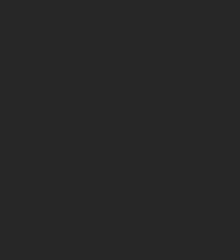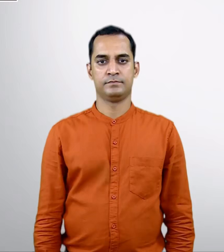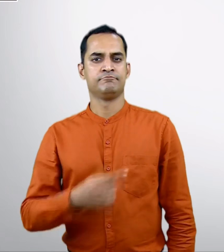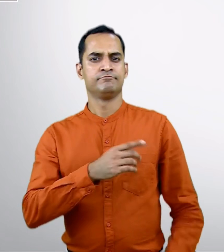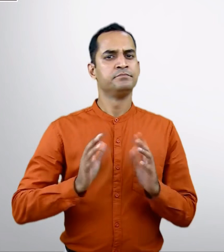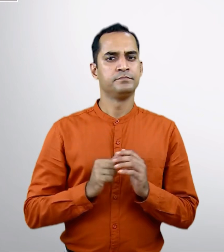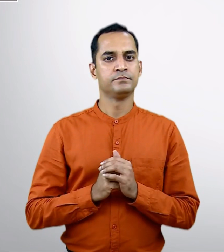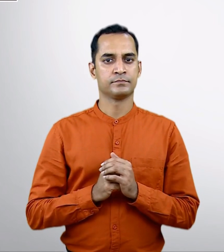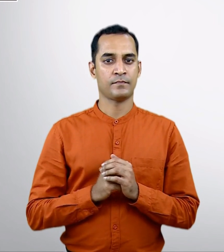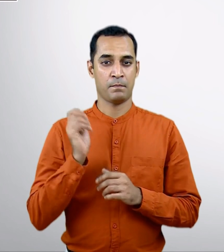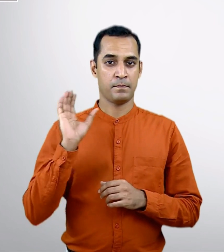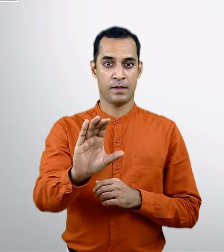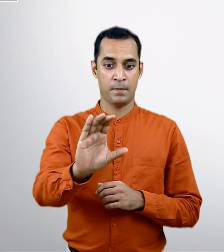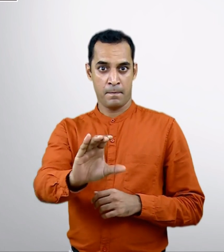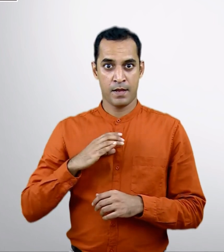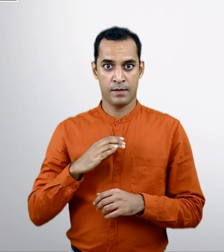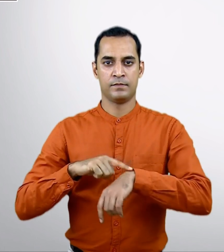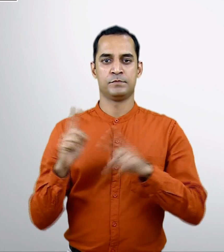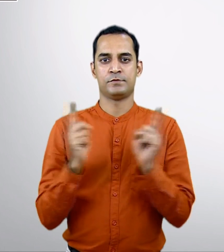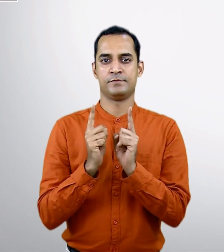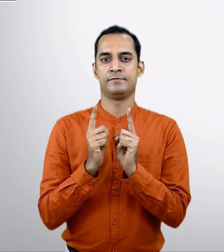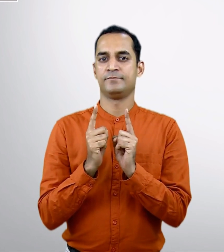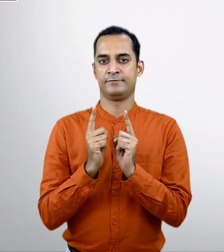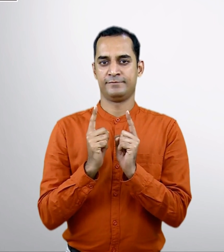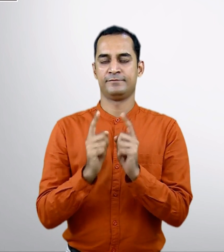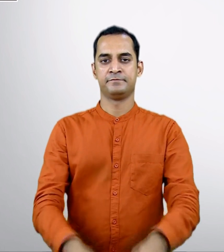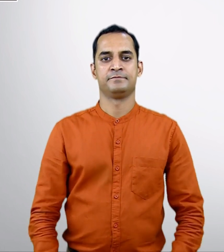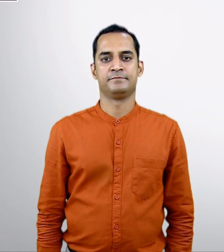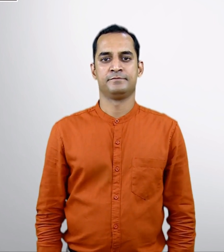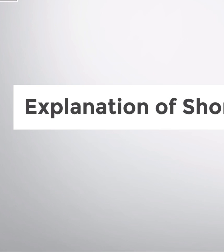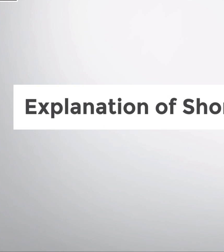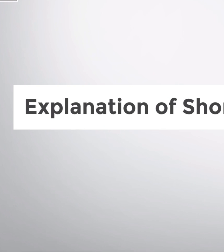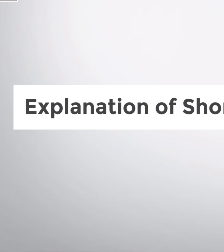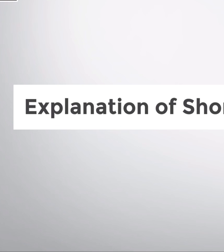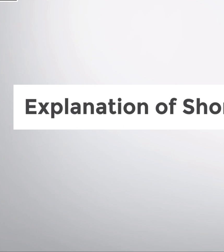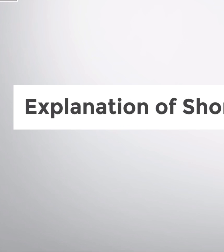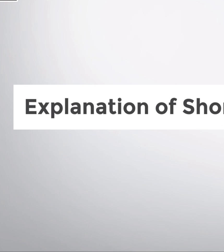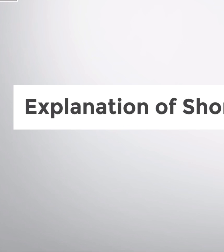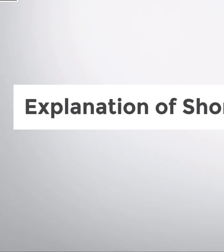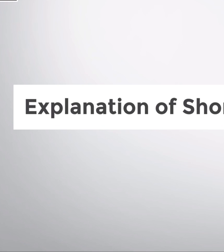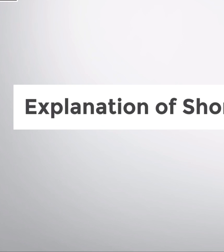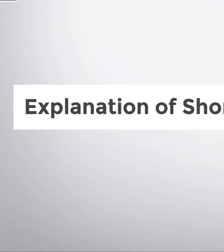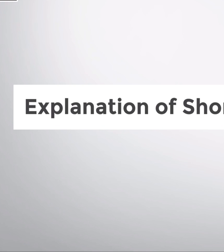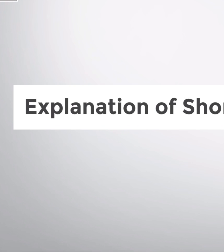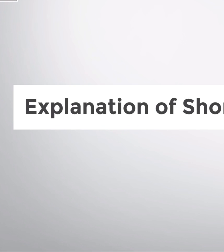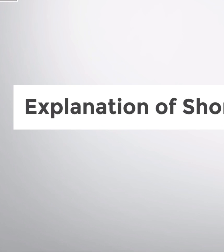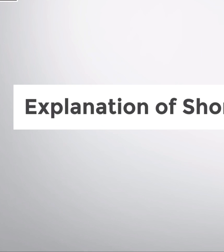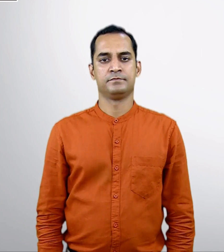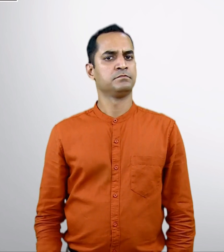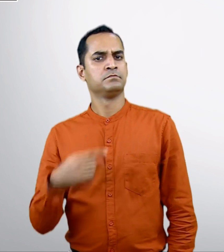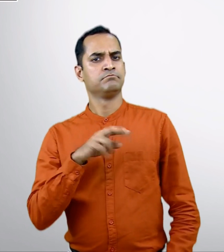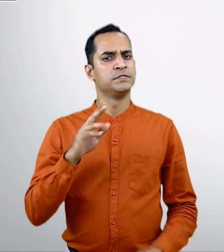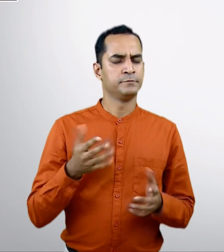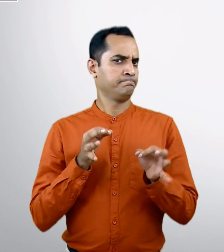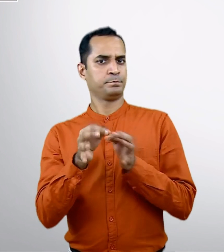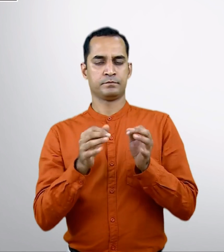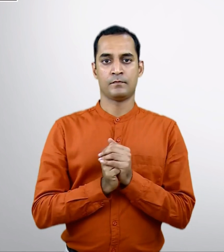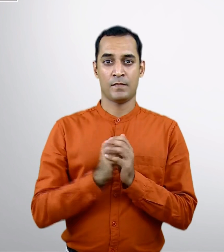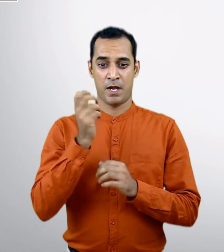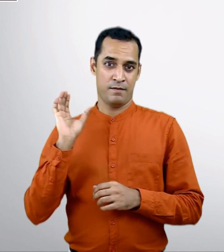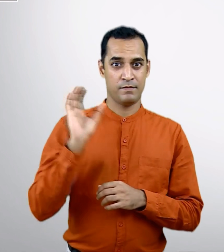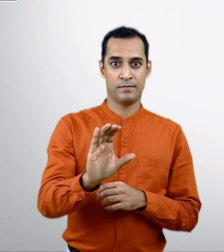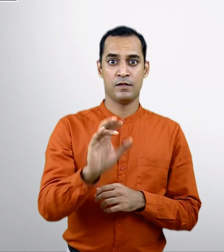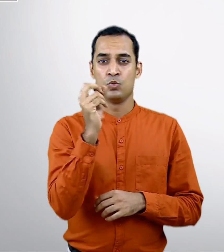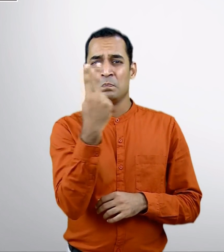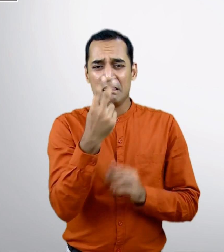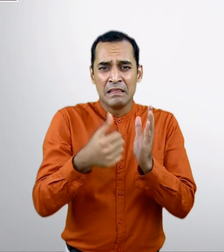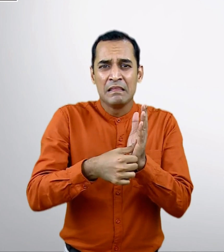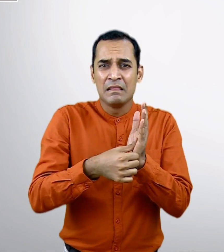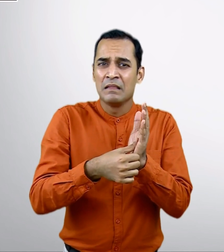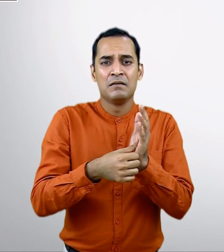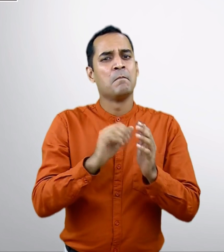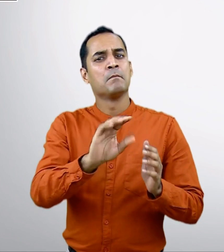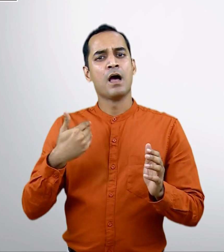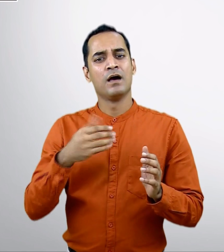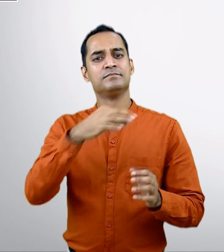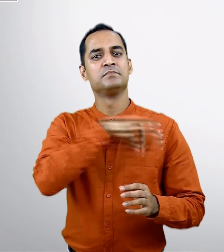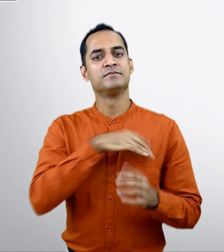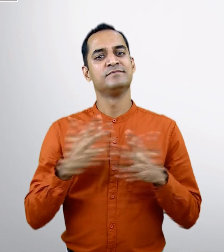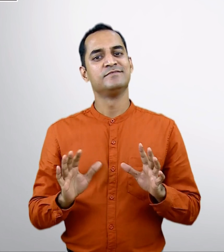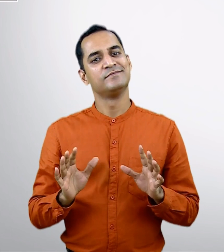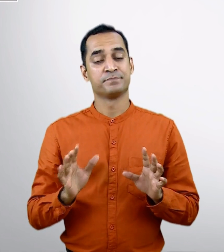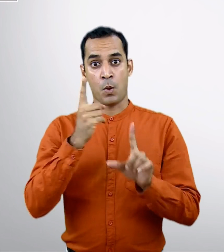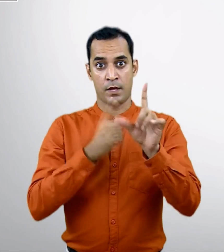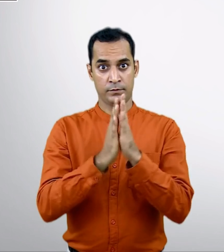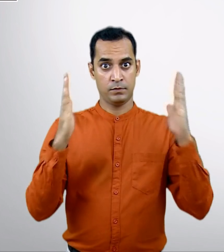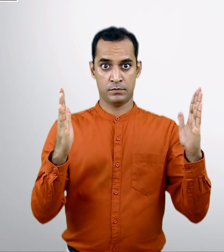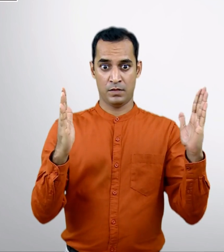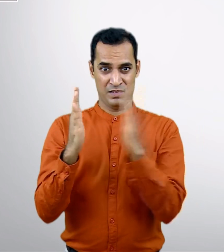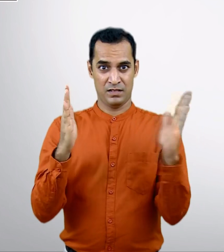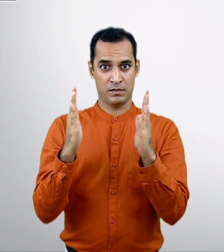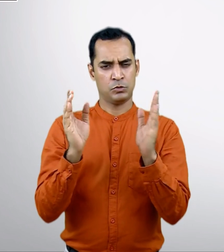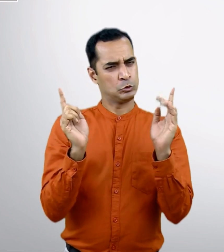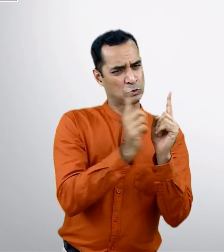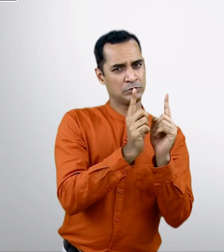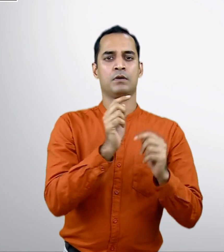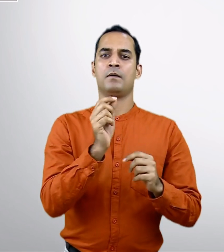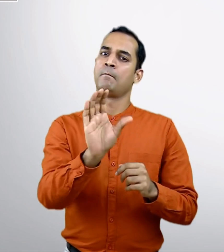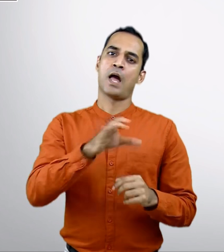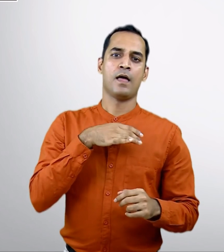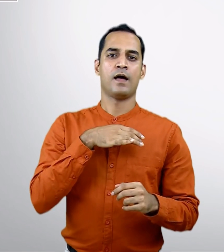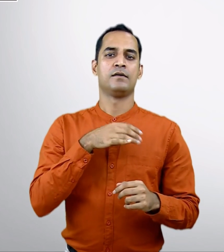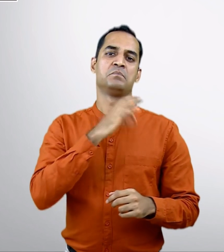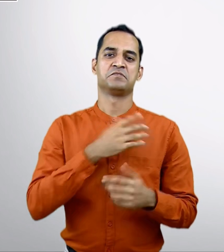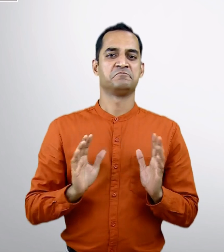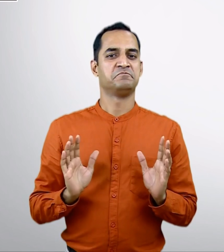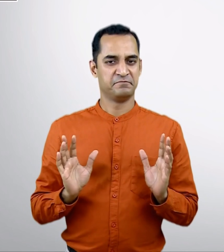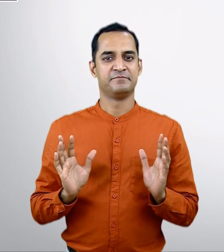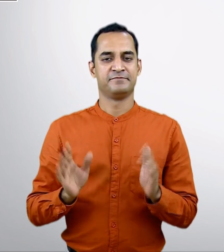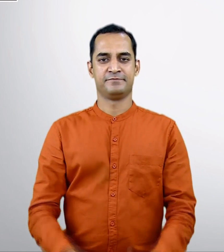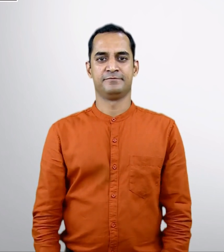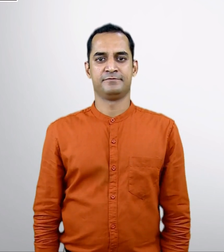Short term capital gains